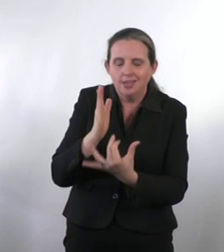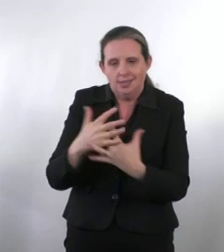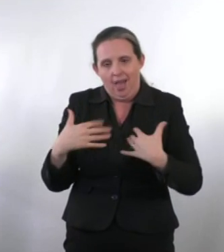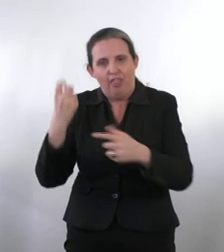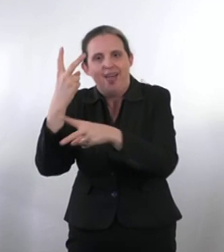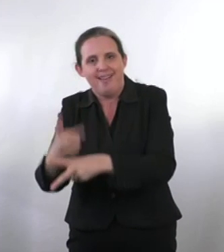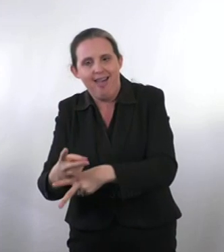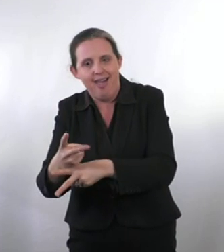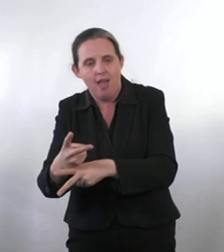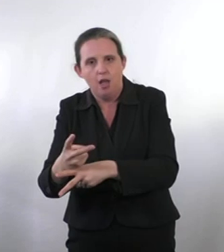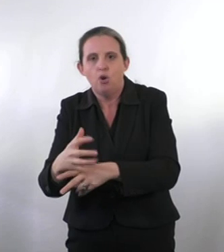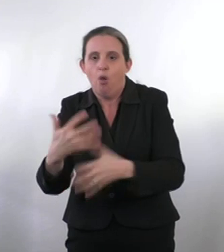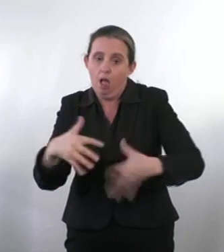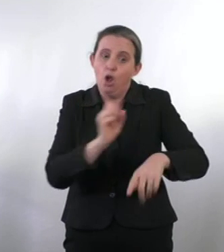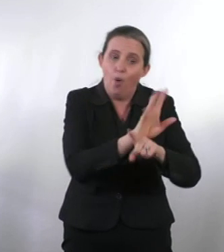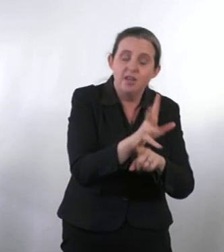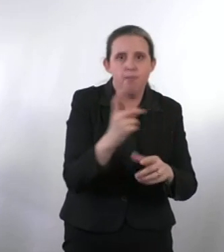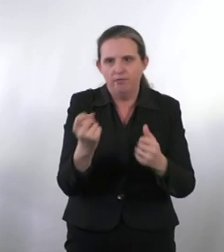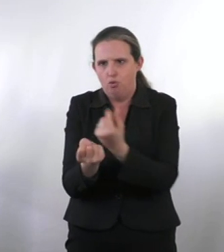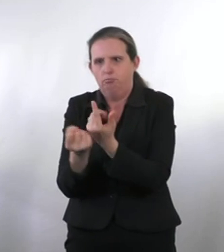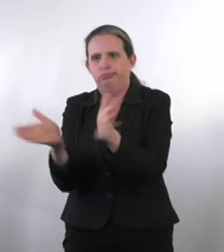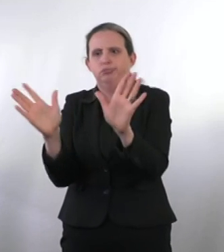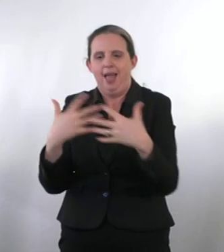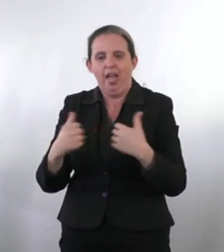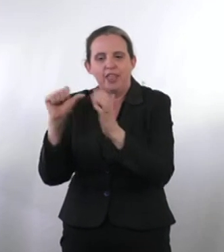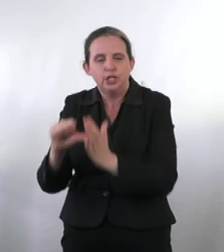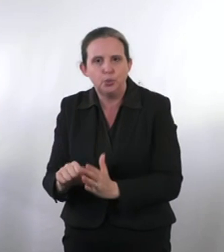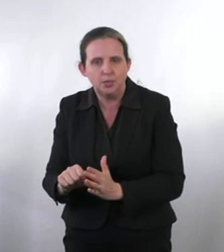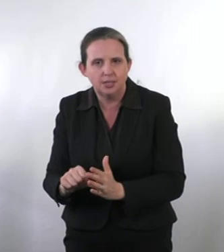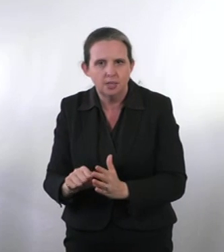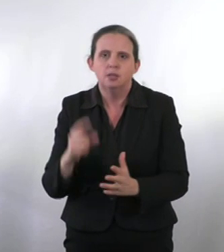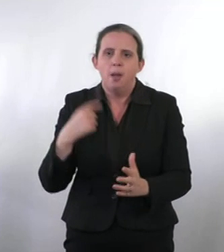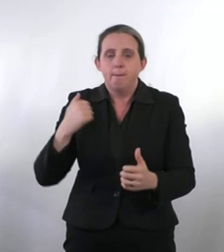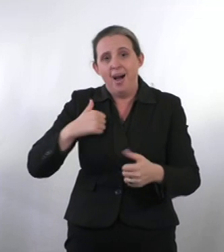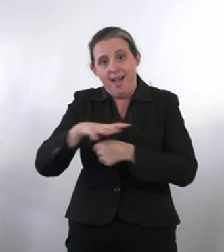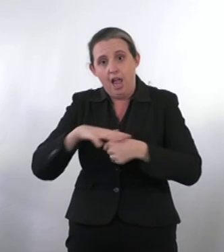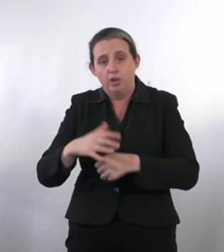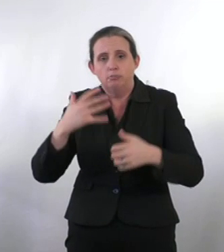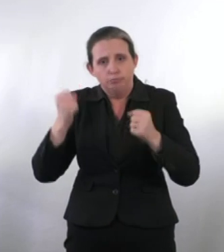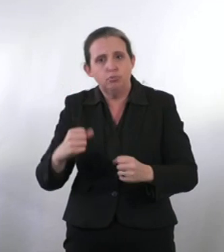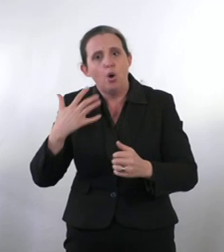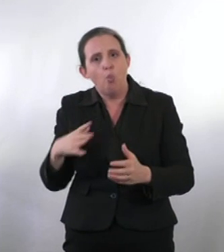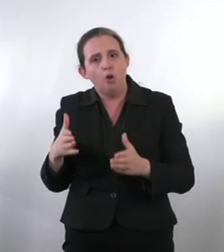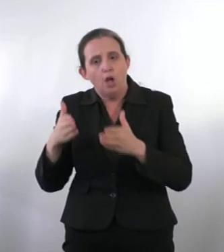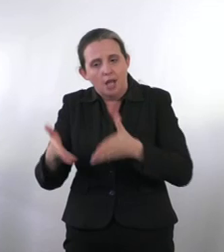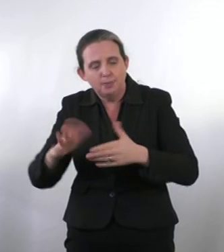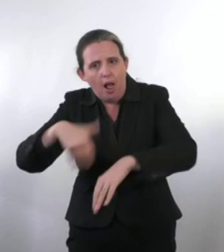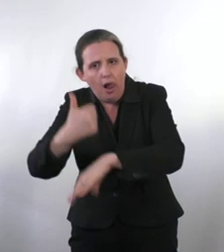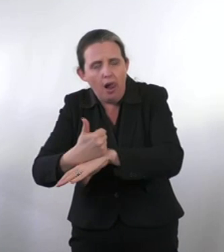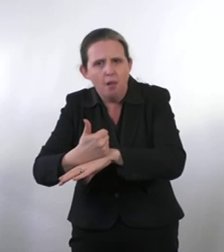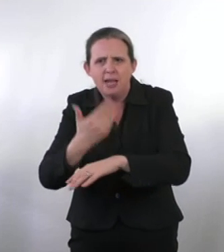Will the Prime Minister work with me to ensure that those plans are brought forward as quickly as possible, despite the opposition from local Labour politicians?